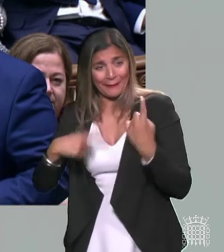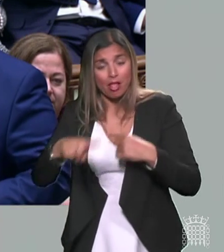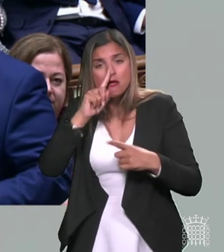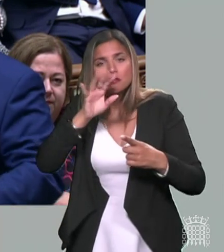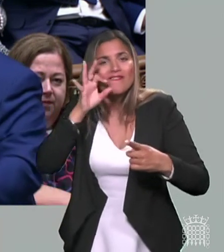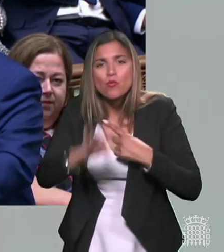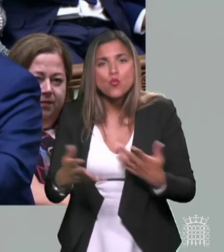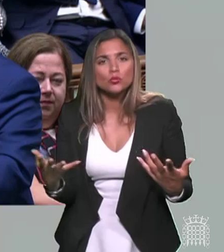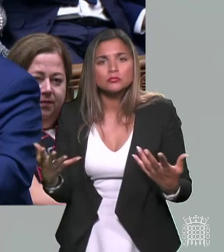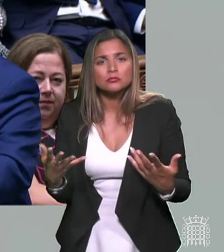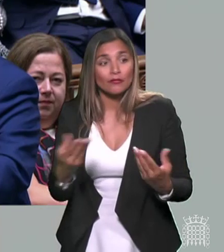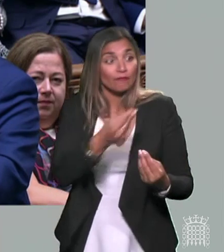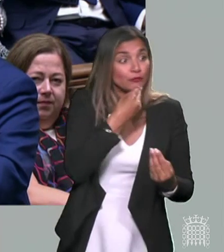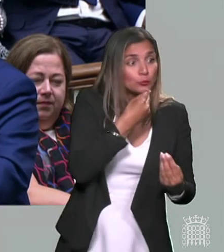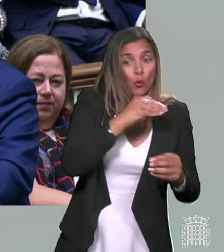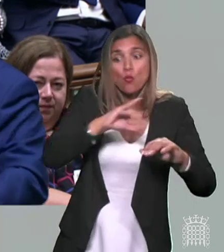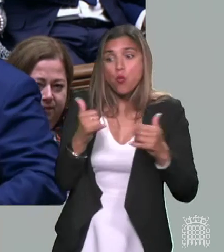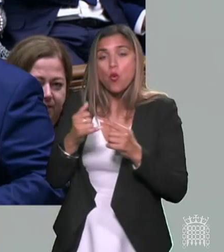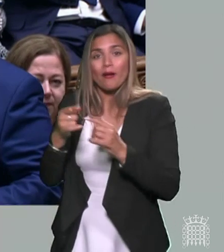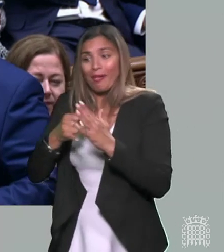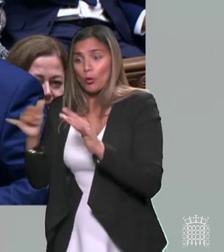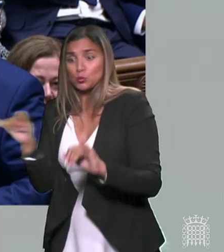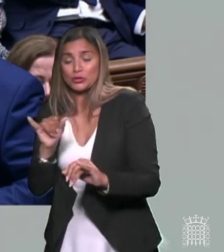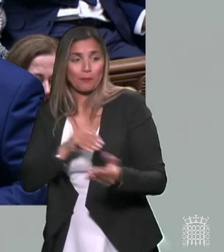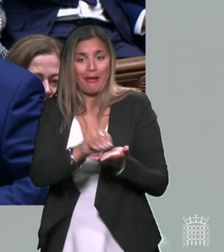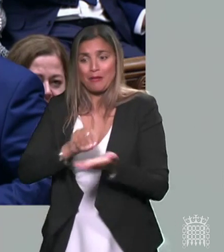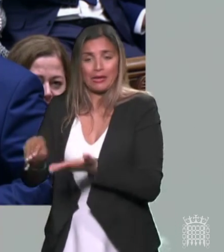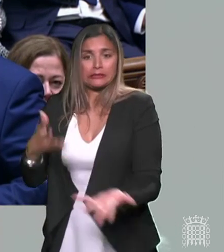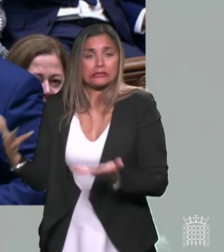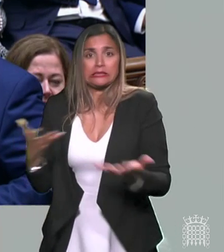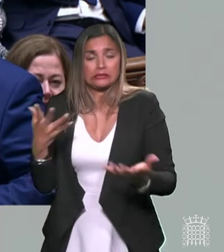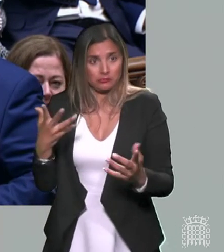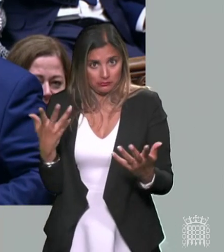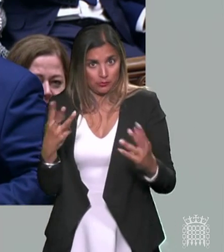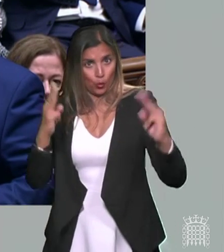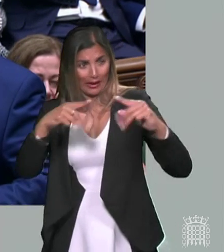Scotland literally cannot afford the cost of living with Westminster.